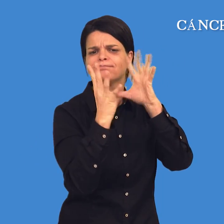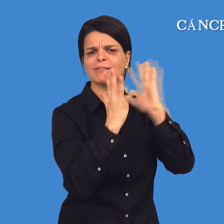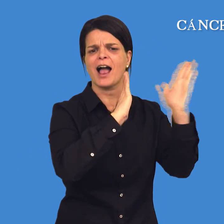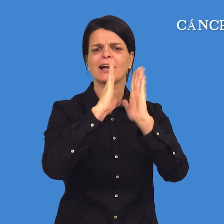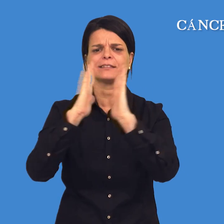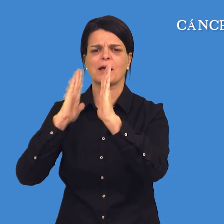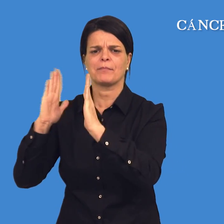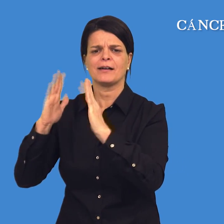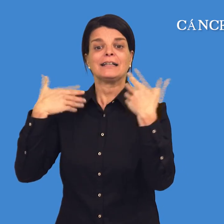época